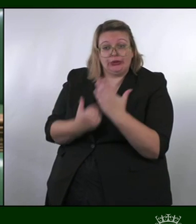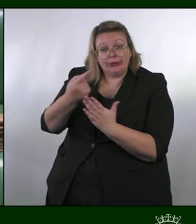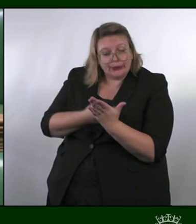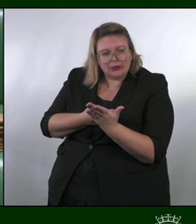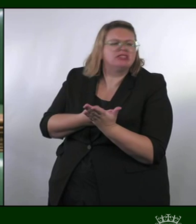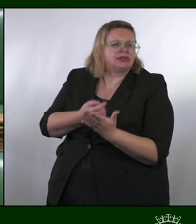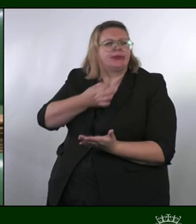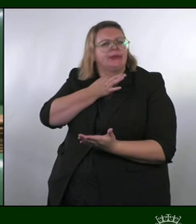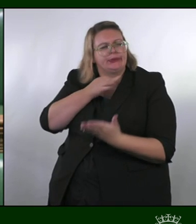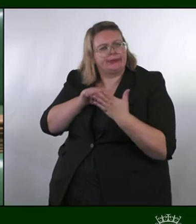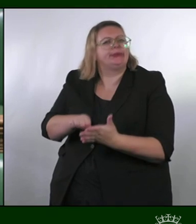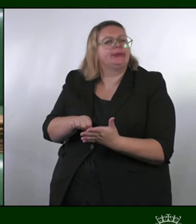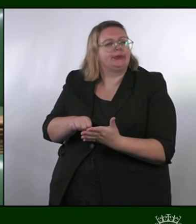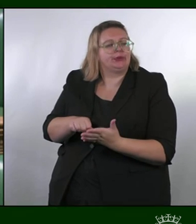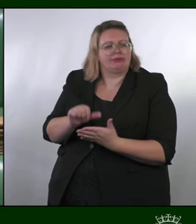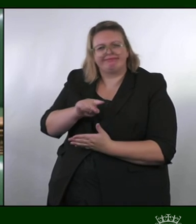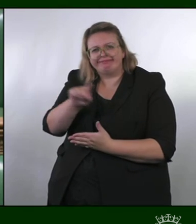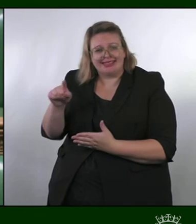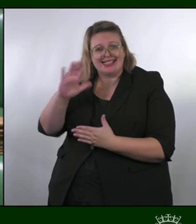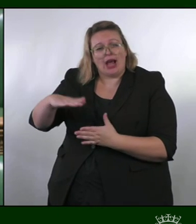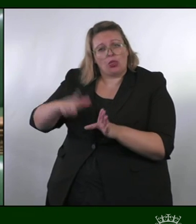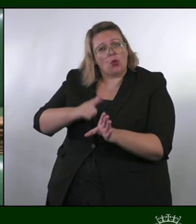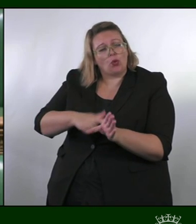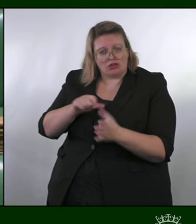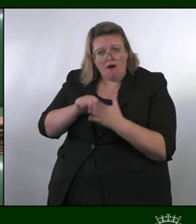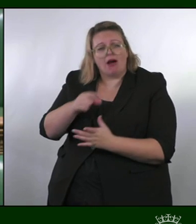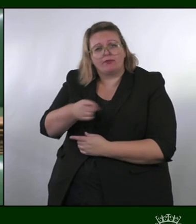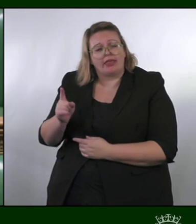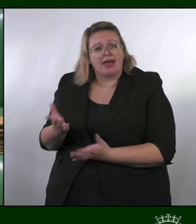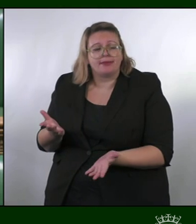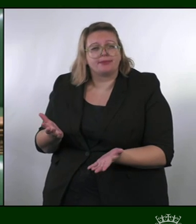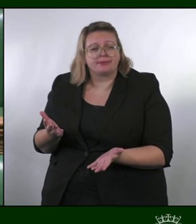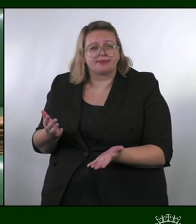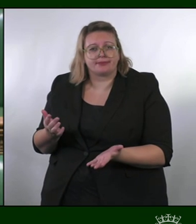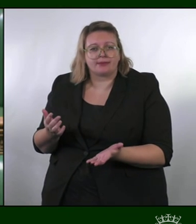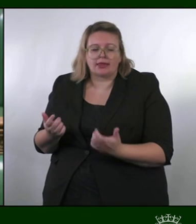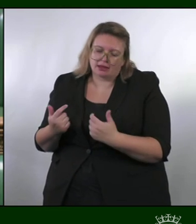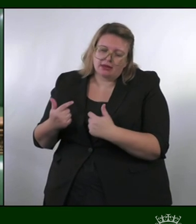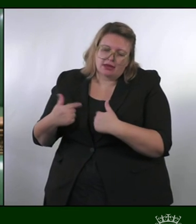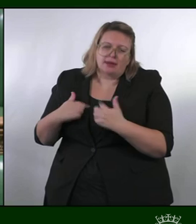I am grateful to the hon. Gentleman, my constituency neighbour up in Leicestershire.